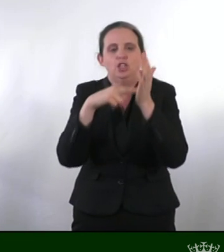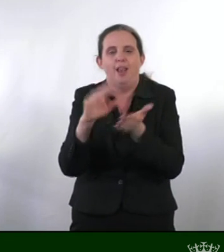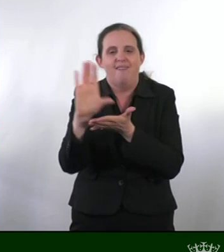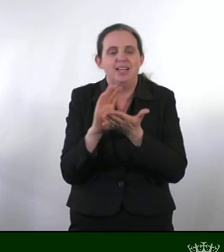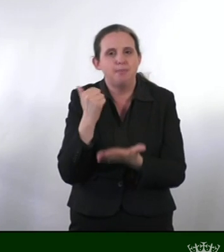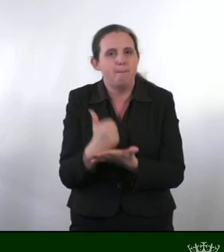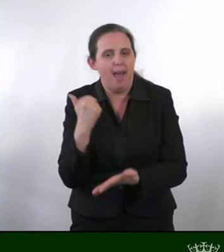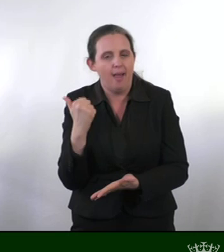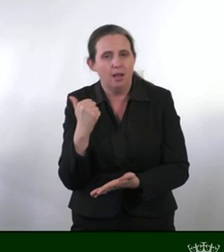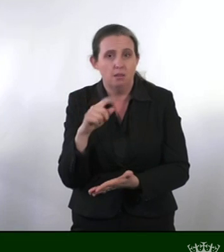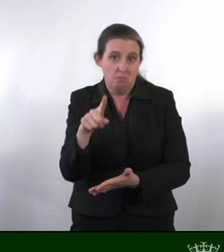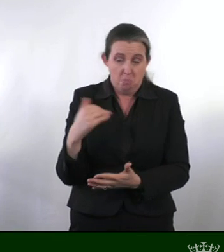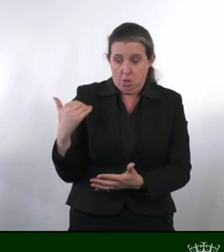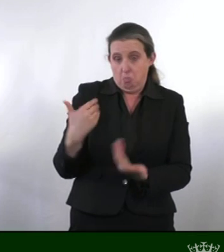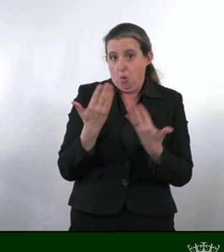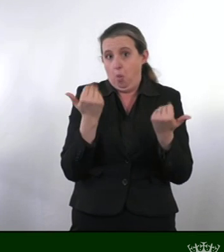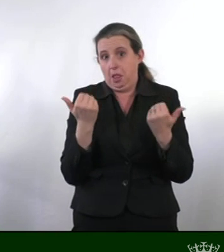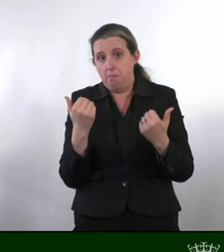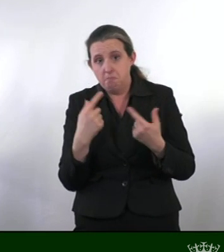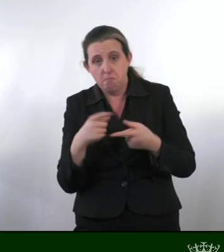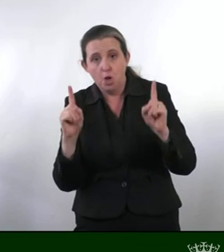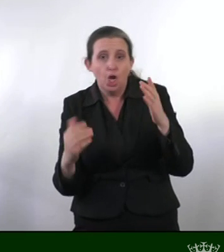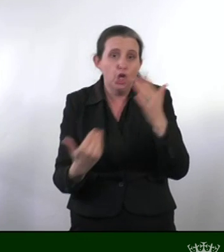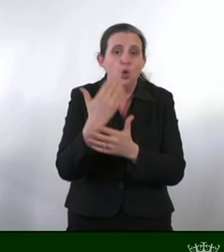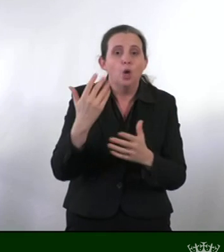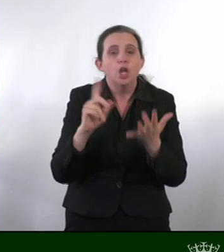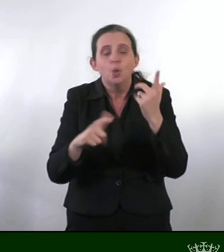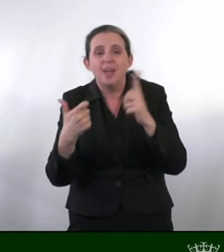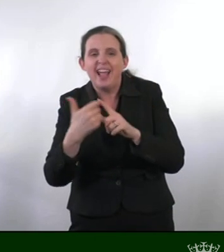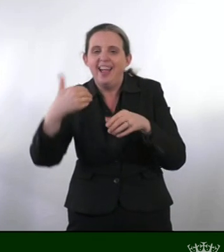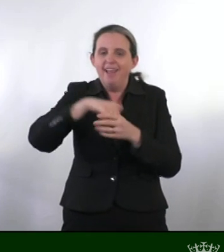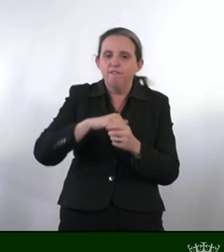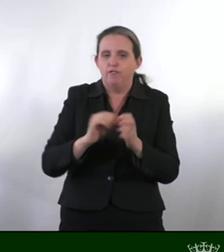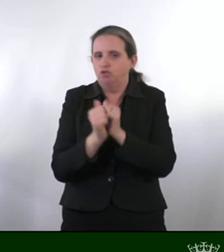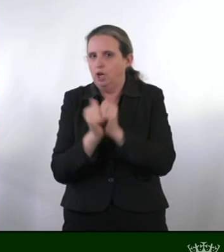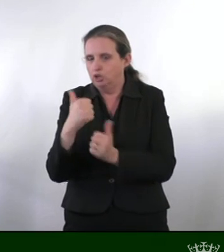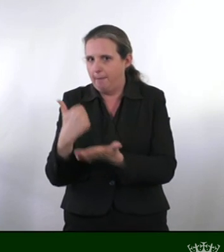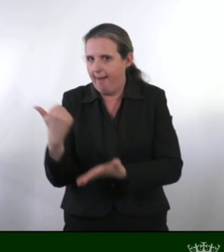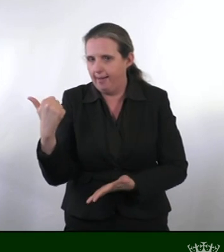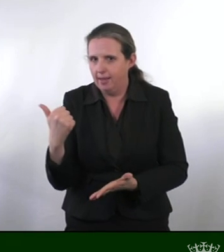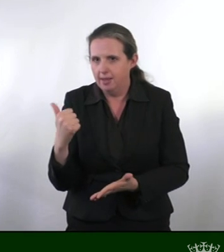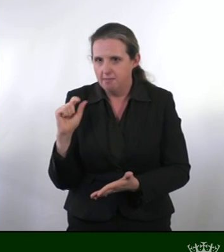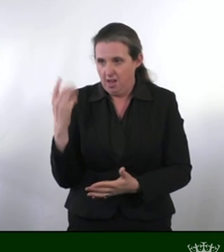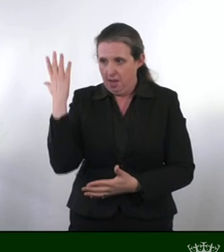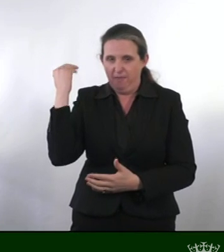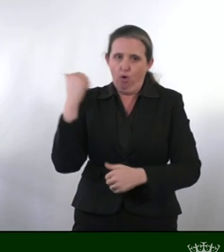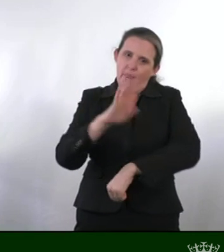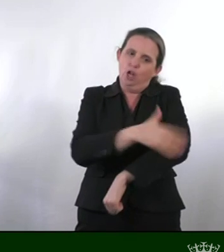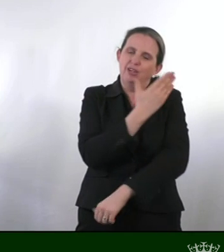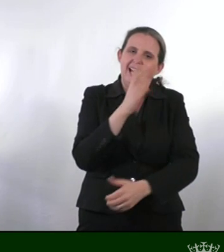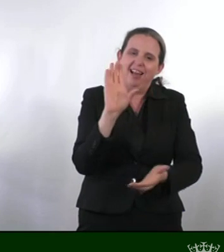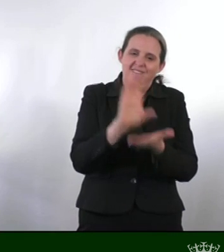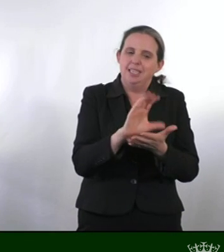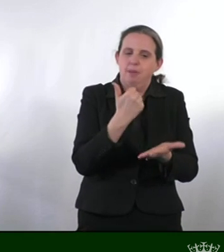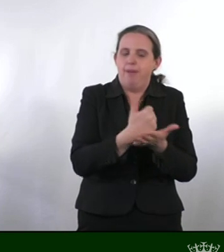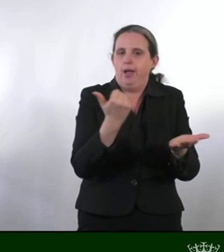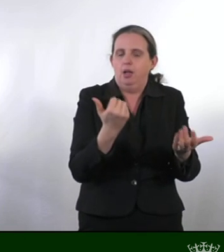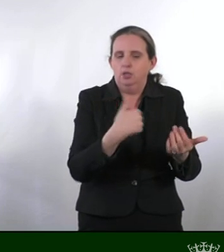I welcome the announcement of a new UK infrastructure bank, given that valuable years have been lost since the Green Investment Bank was sold off.